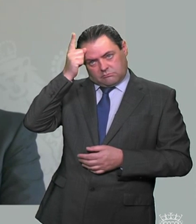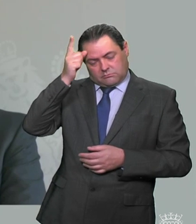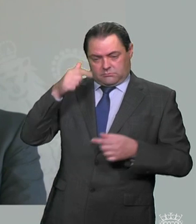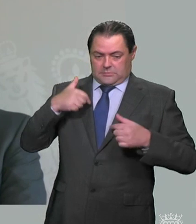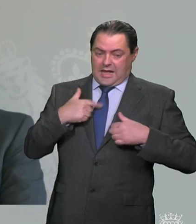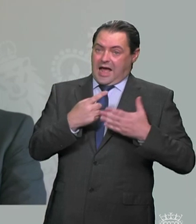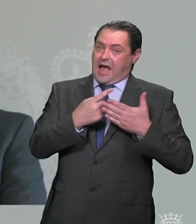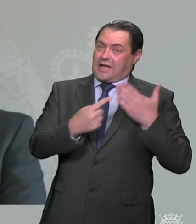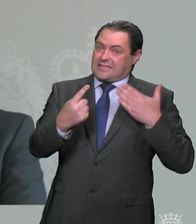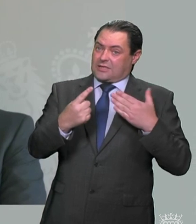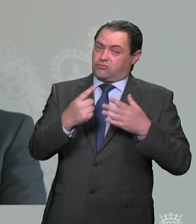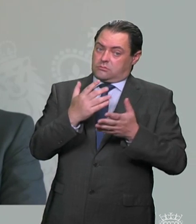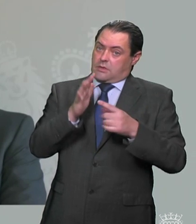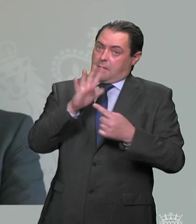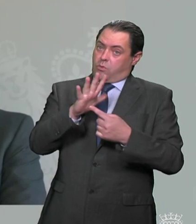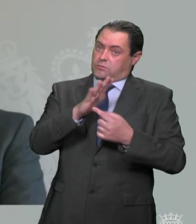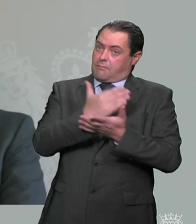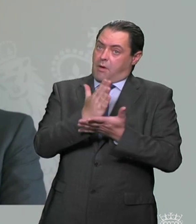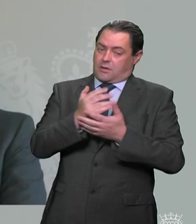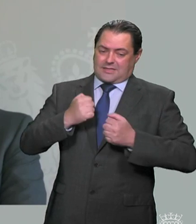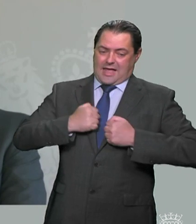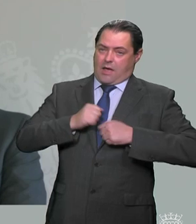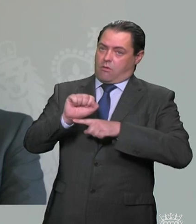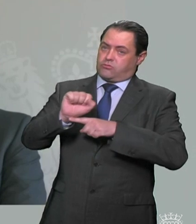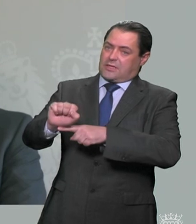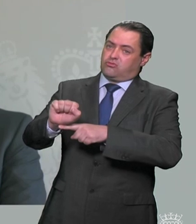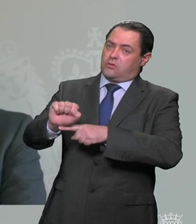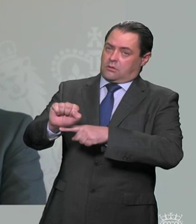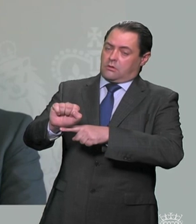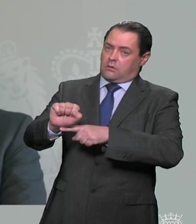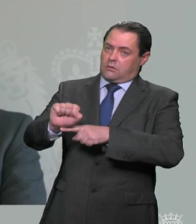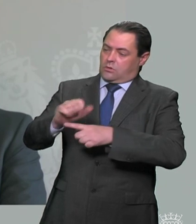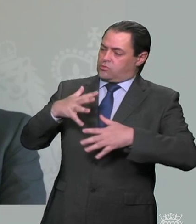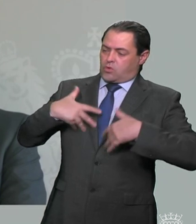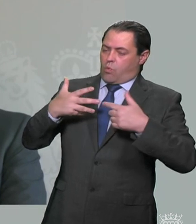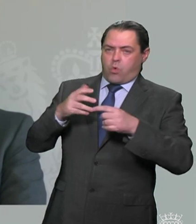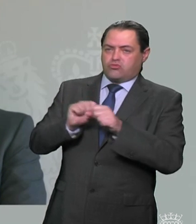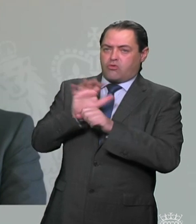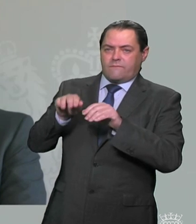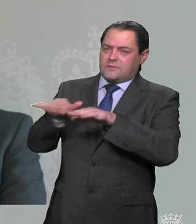Isolation is a very important part of our armoury against covid.